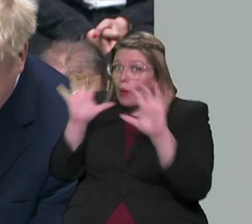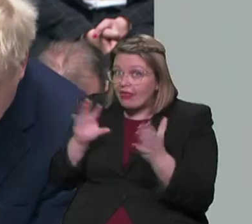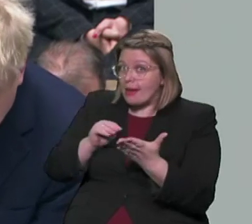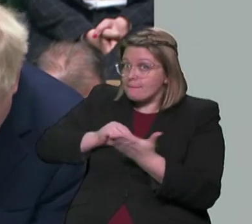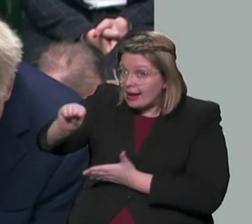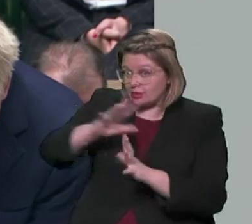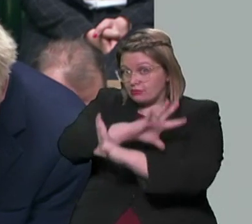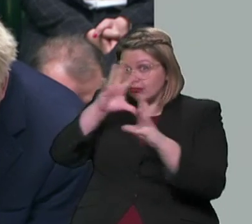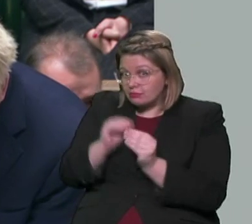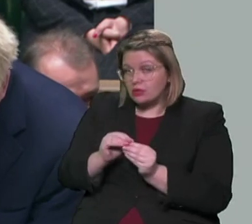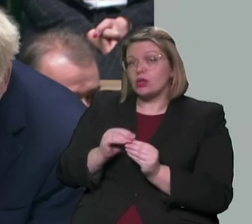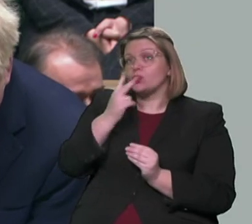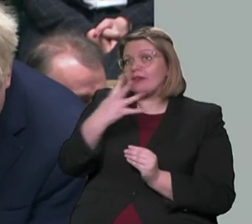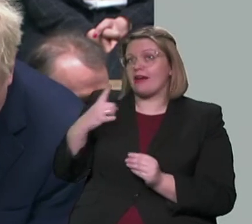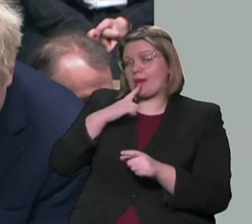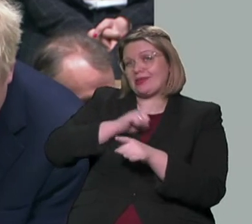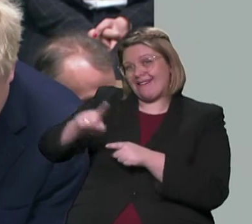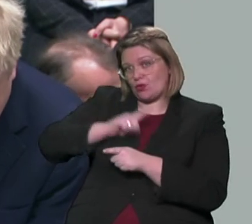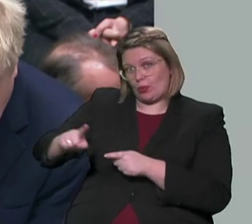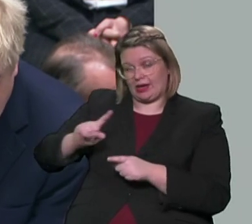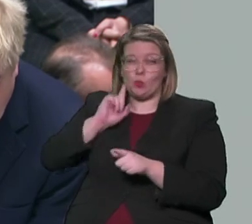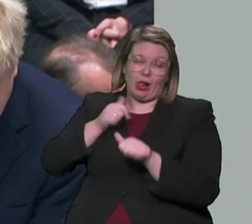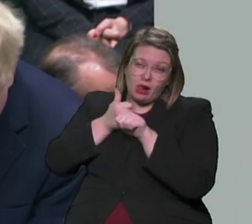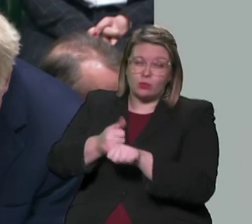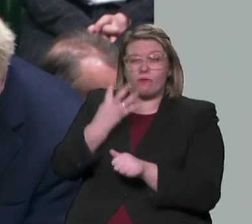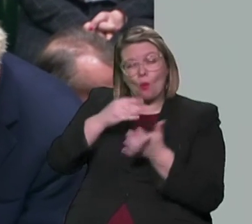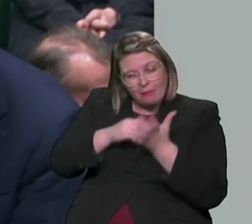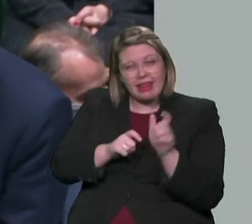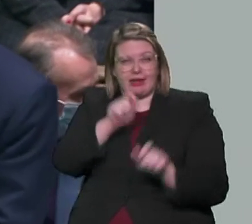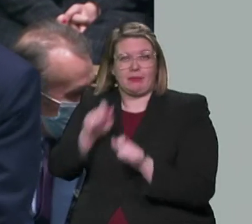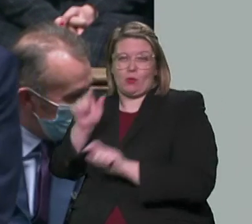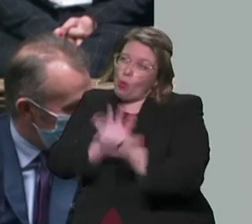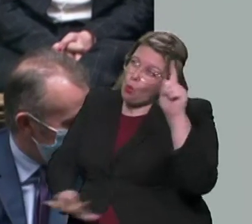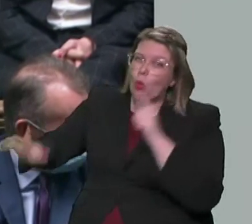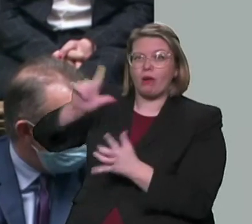cold weather payments worth £25 a week for 4 million people up and down the country.